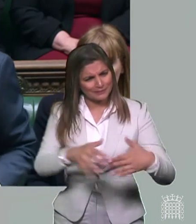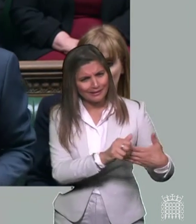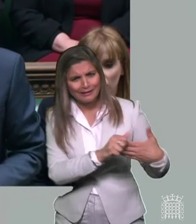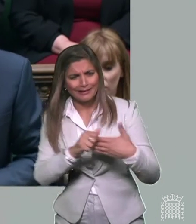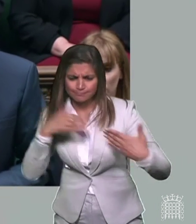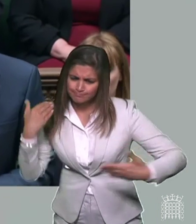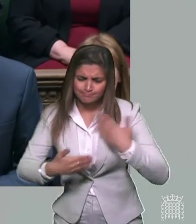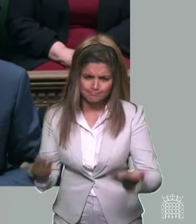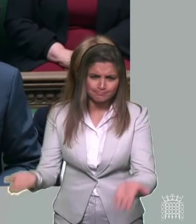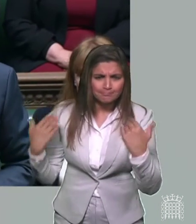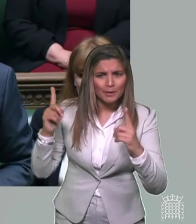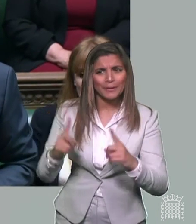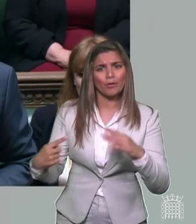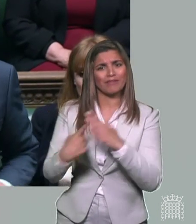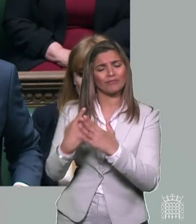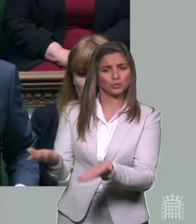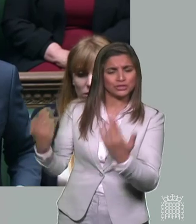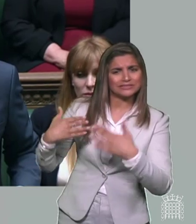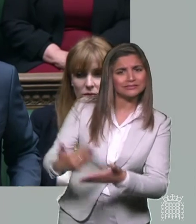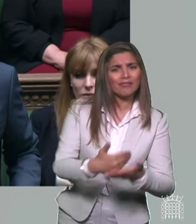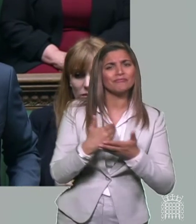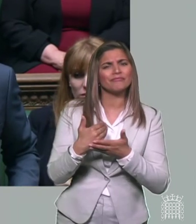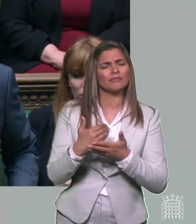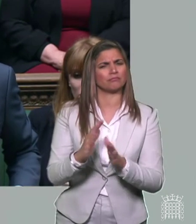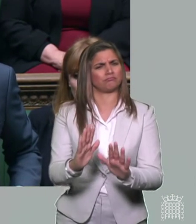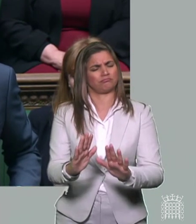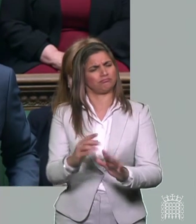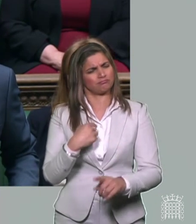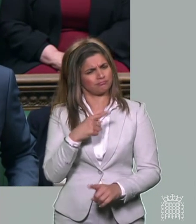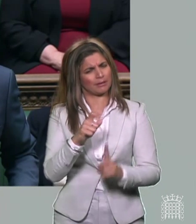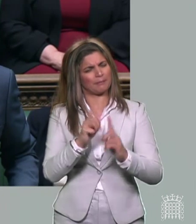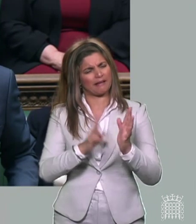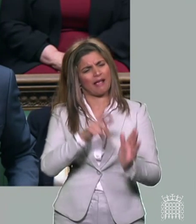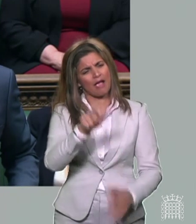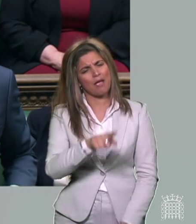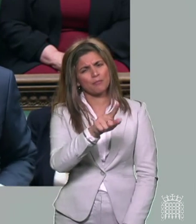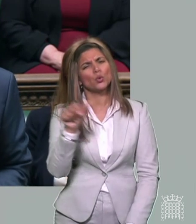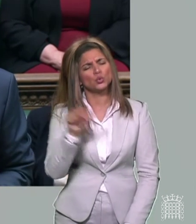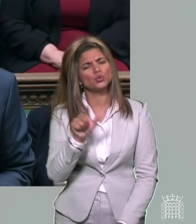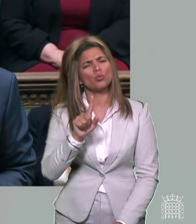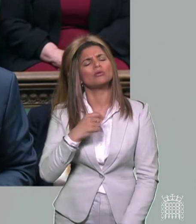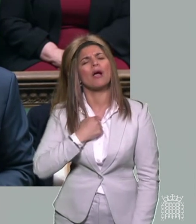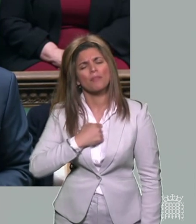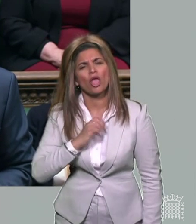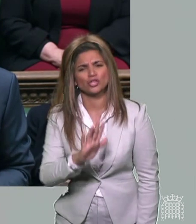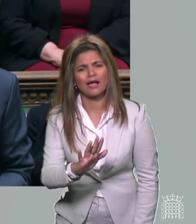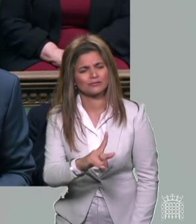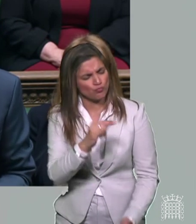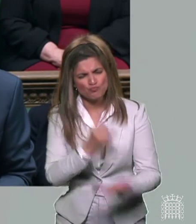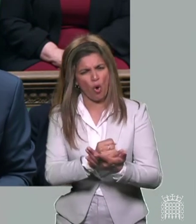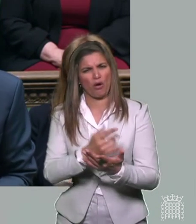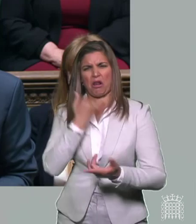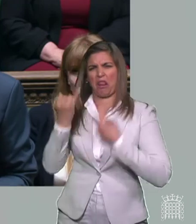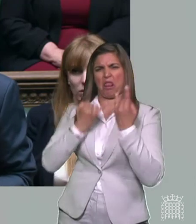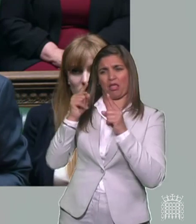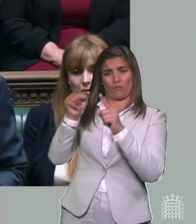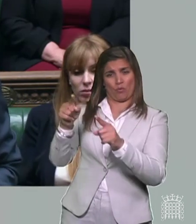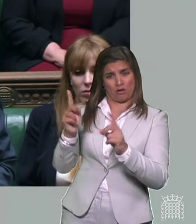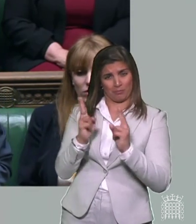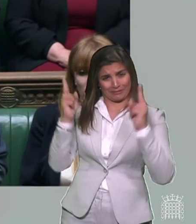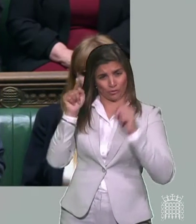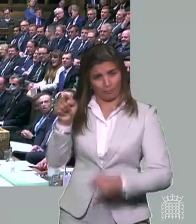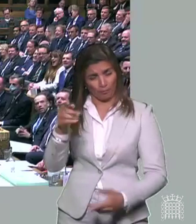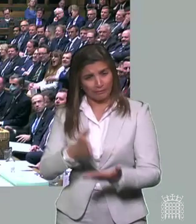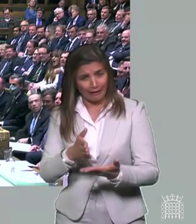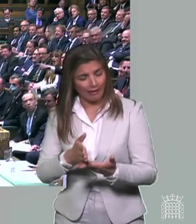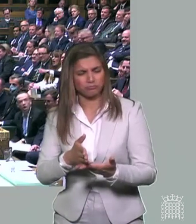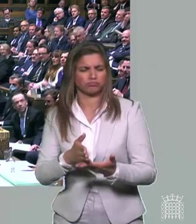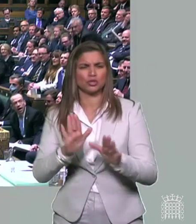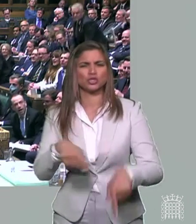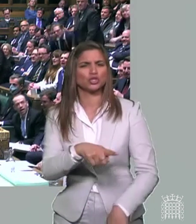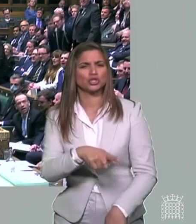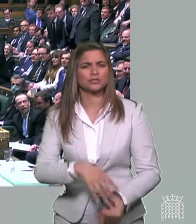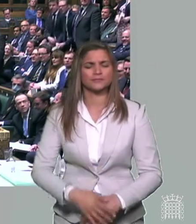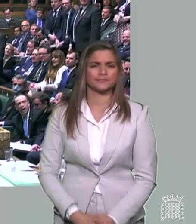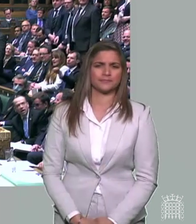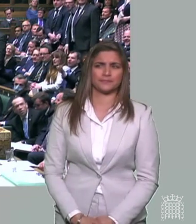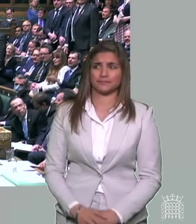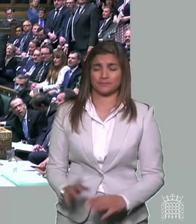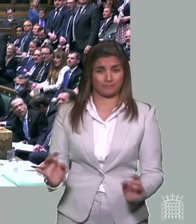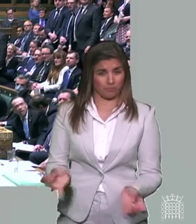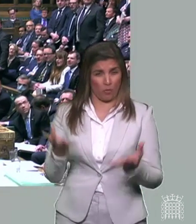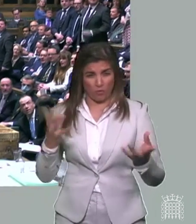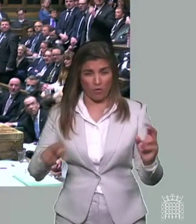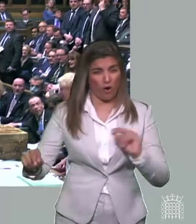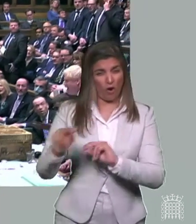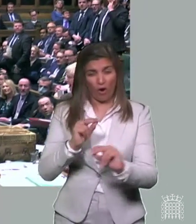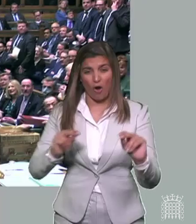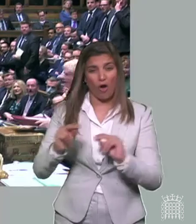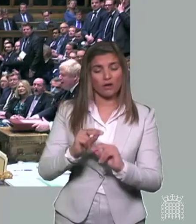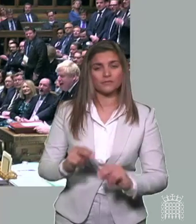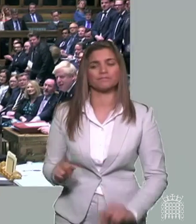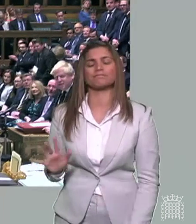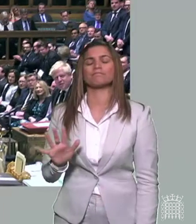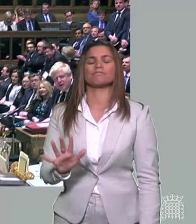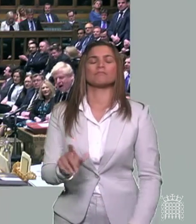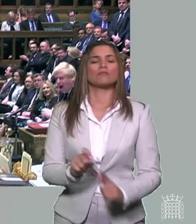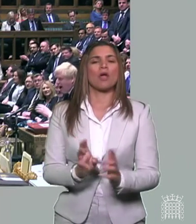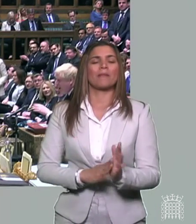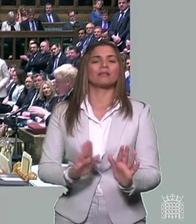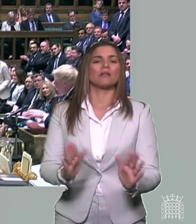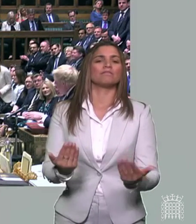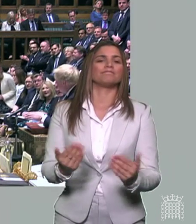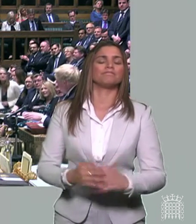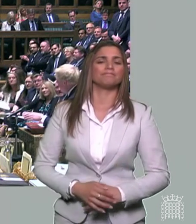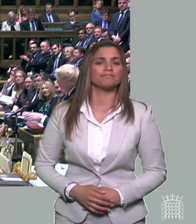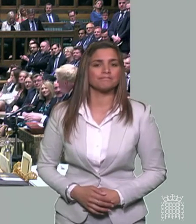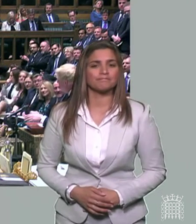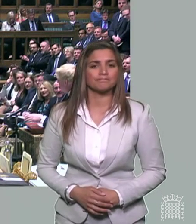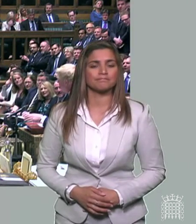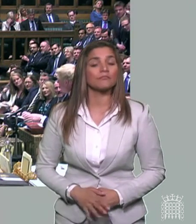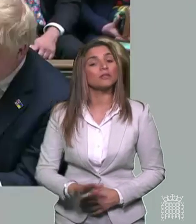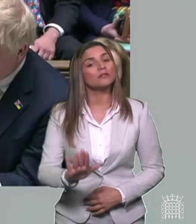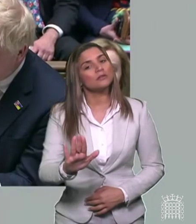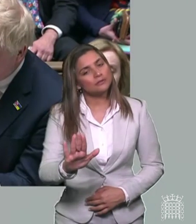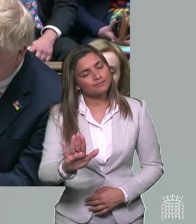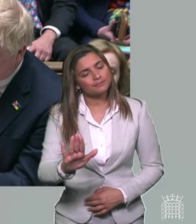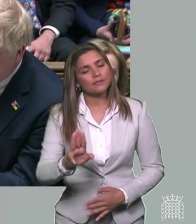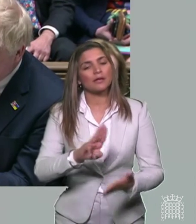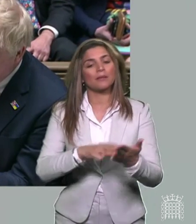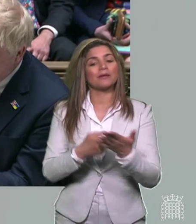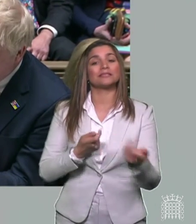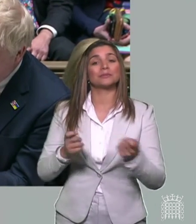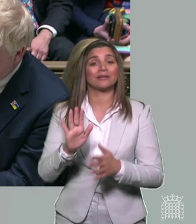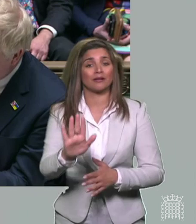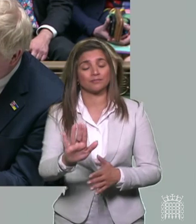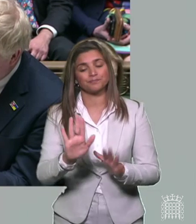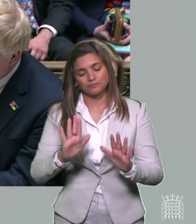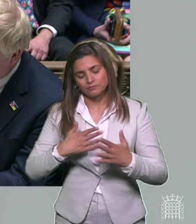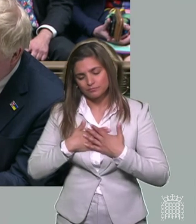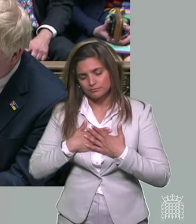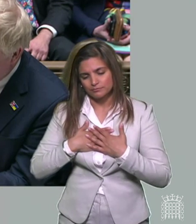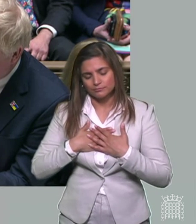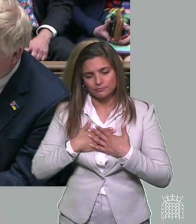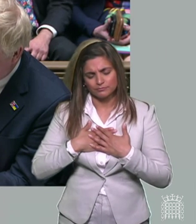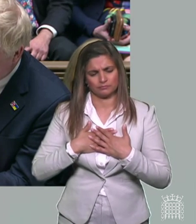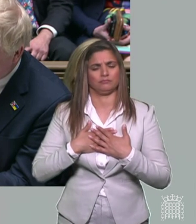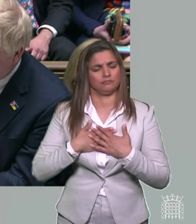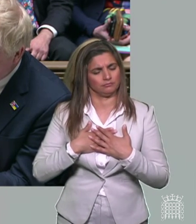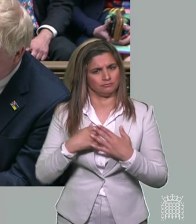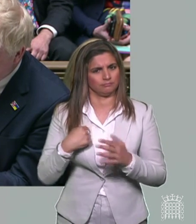Would the Prime Minister like to take this opportunity to apologise for slandering the archbishop and the Church of England?